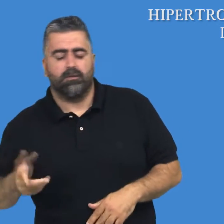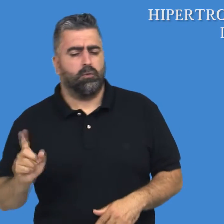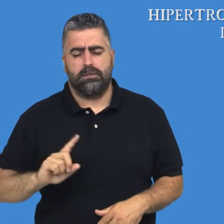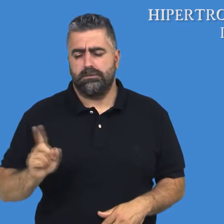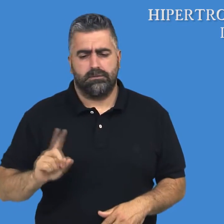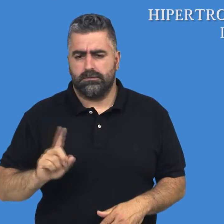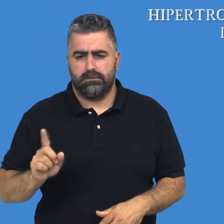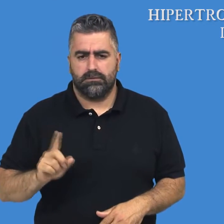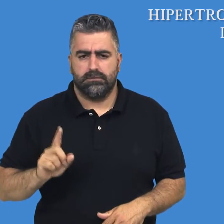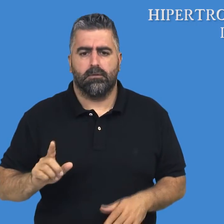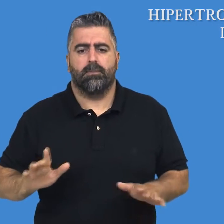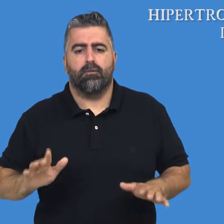no